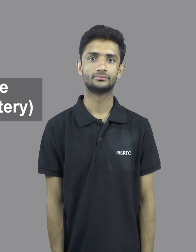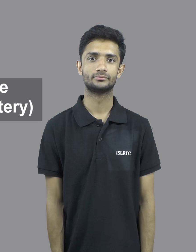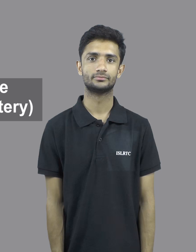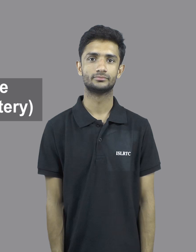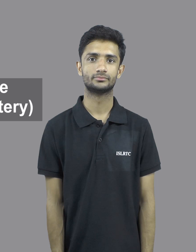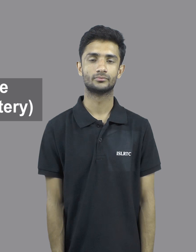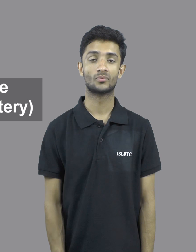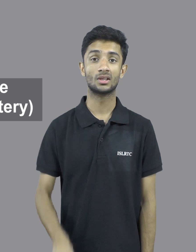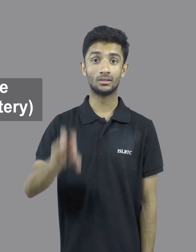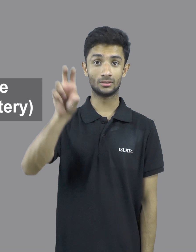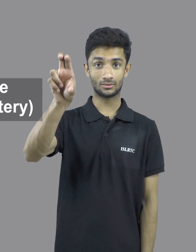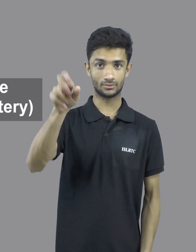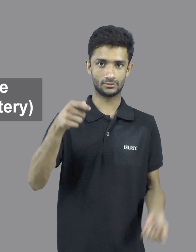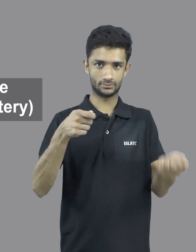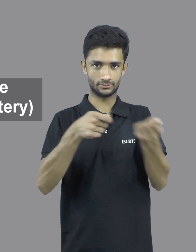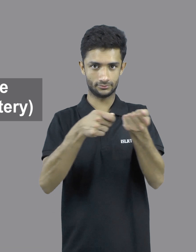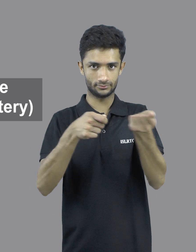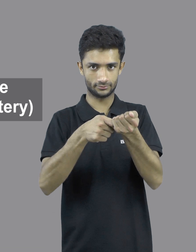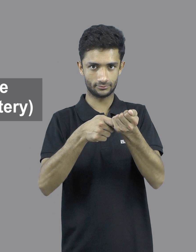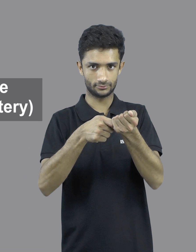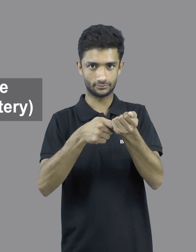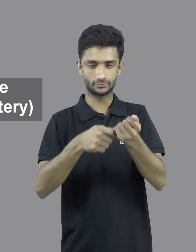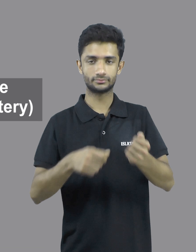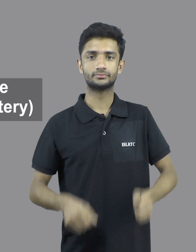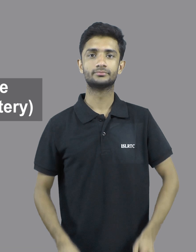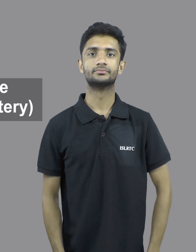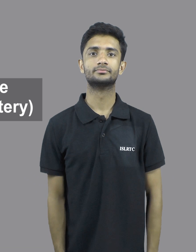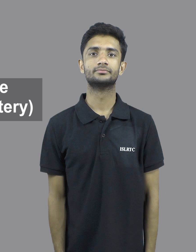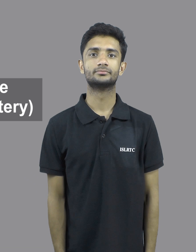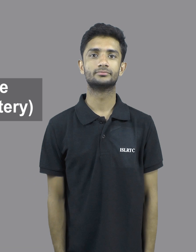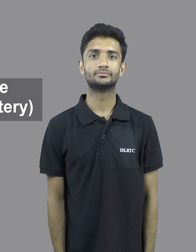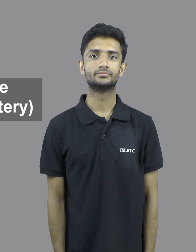Recharge (Phone Battery)